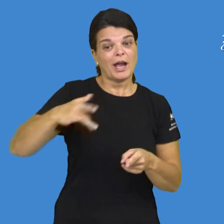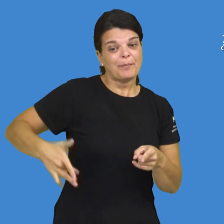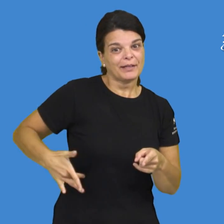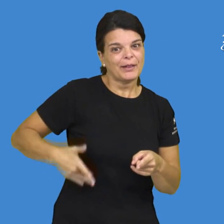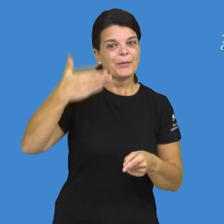hígado